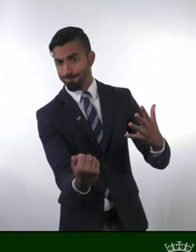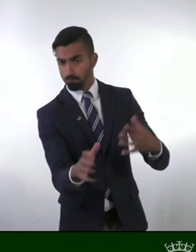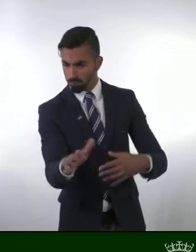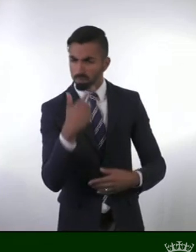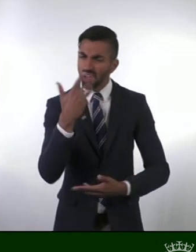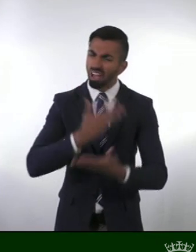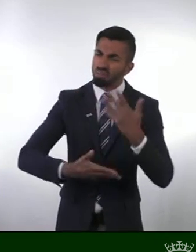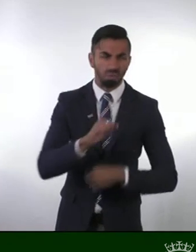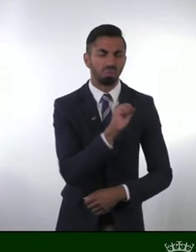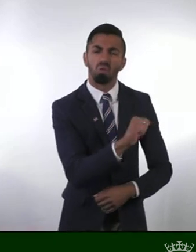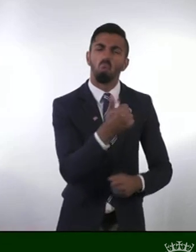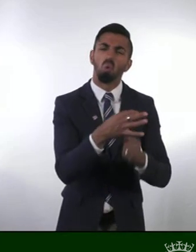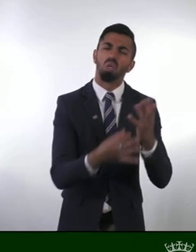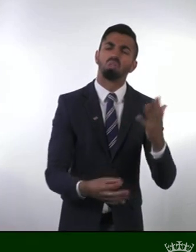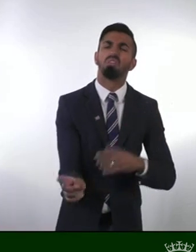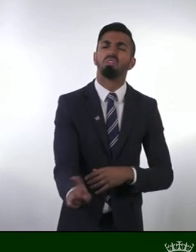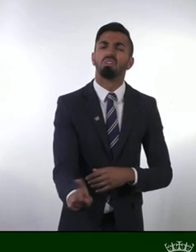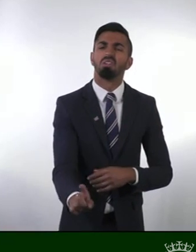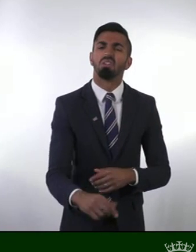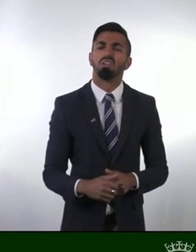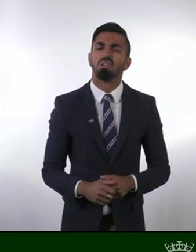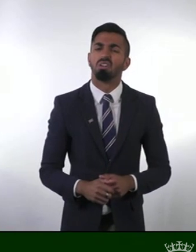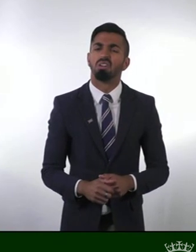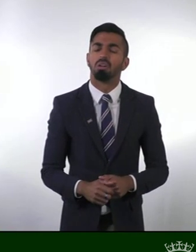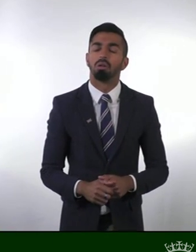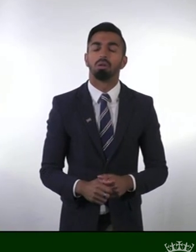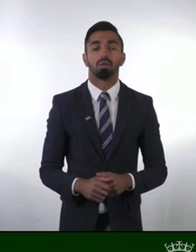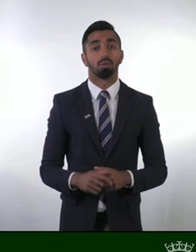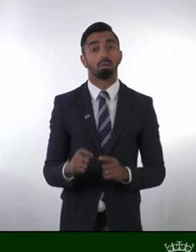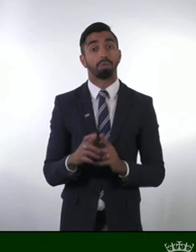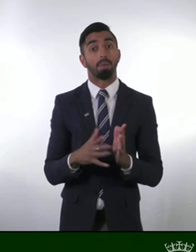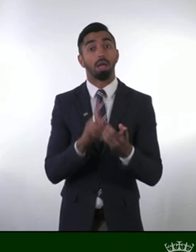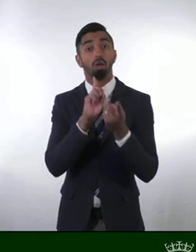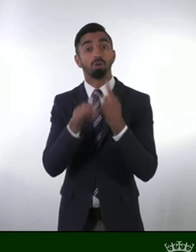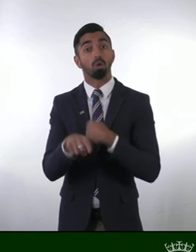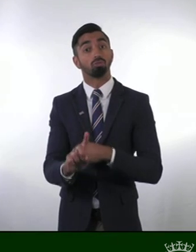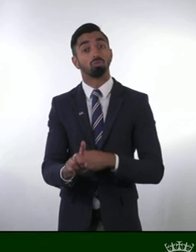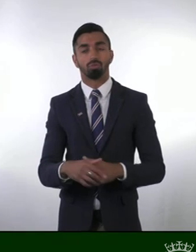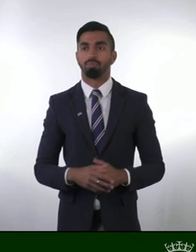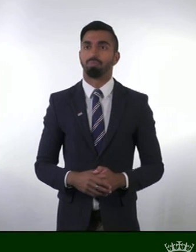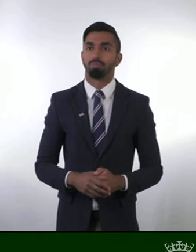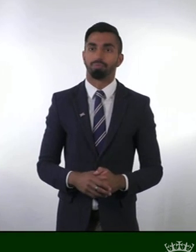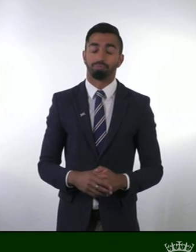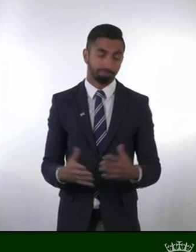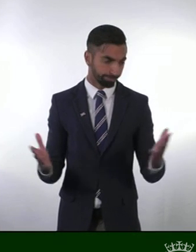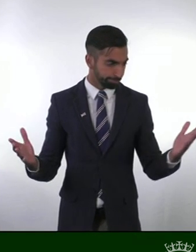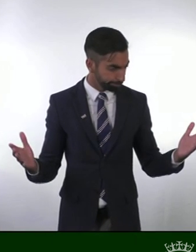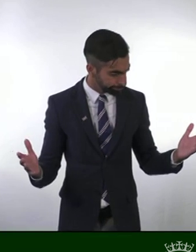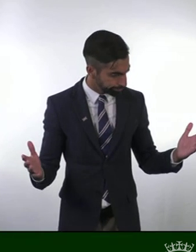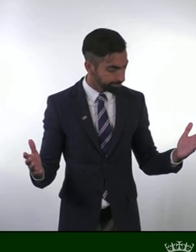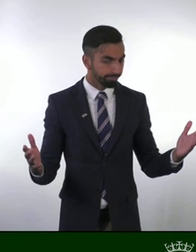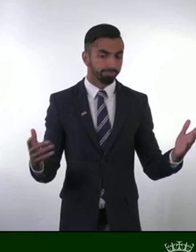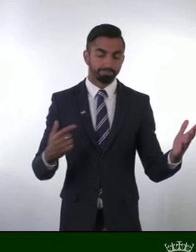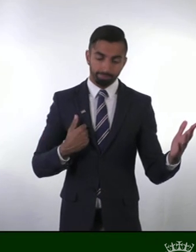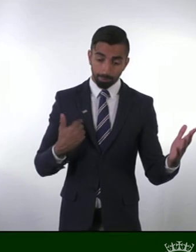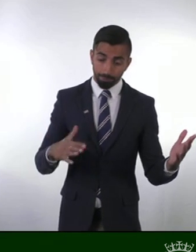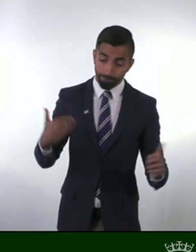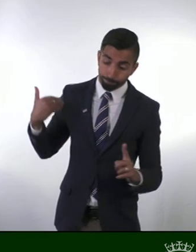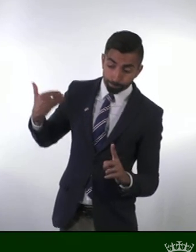I renew what I have said many times; it is important for the House to hear it again.